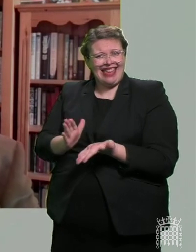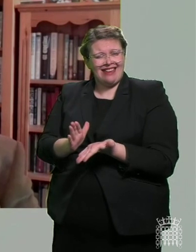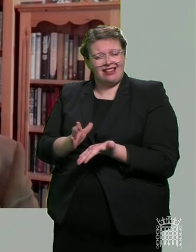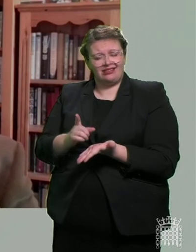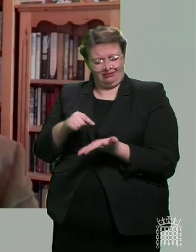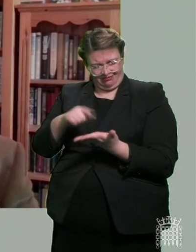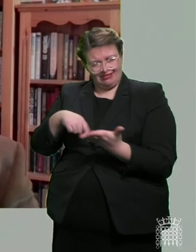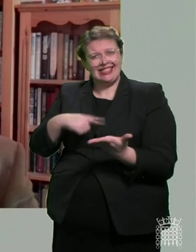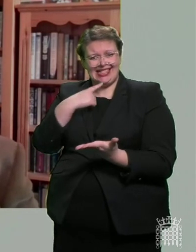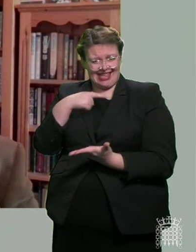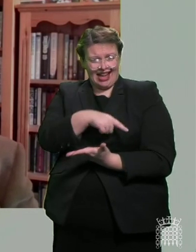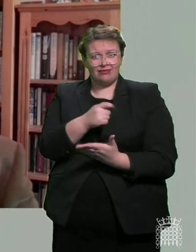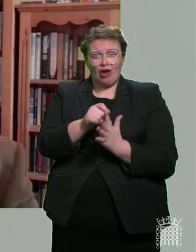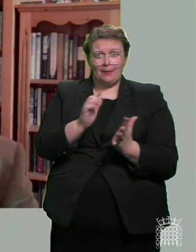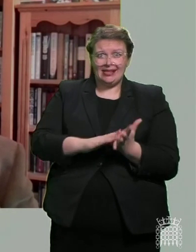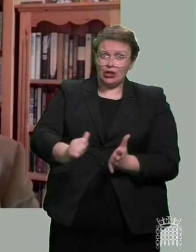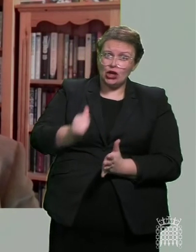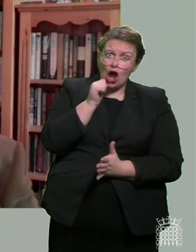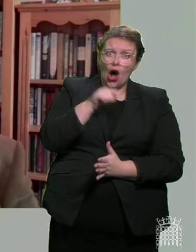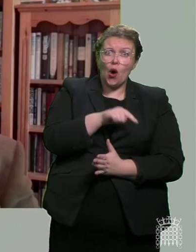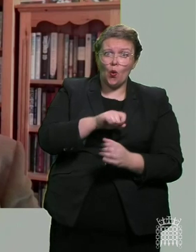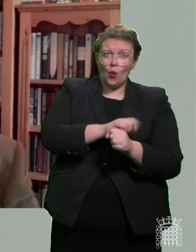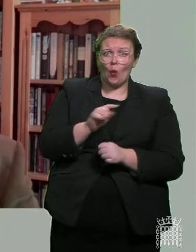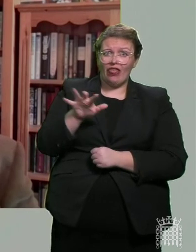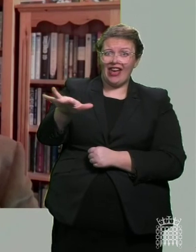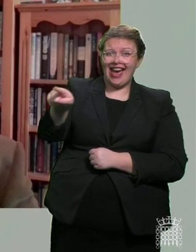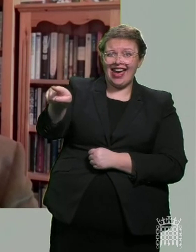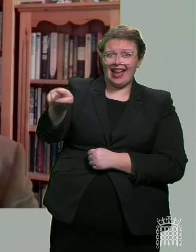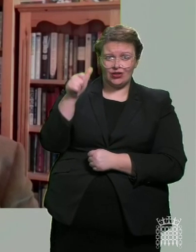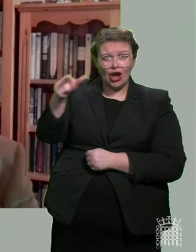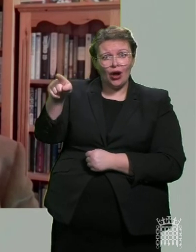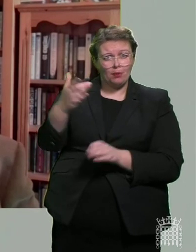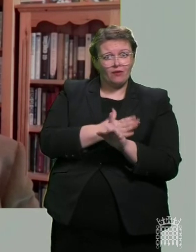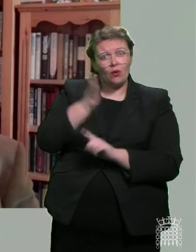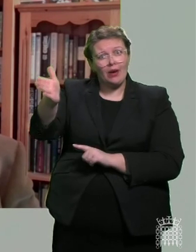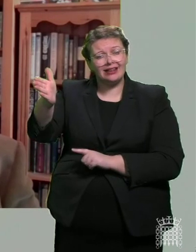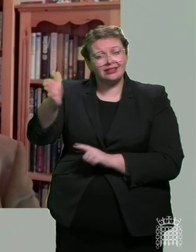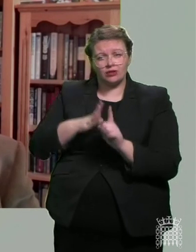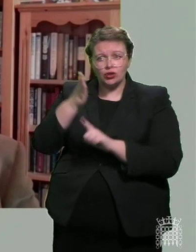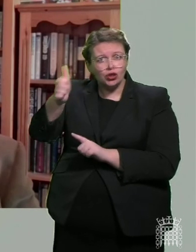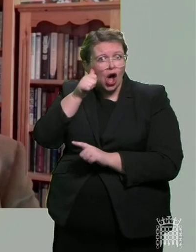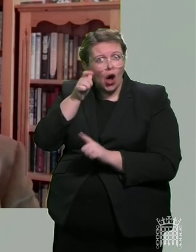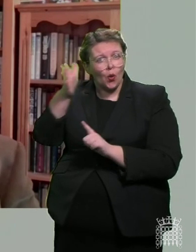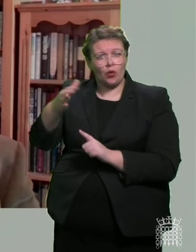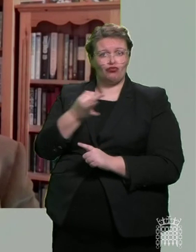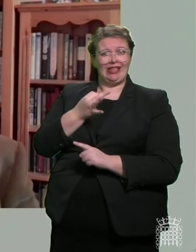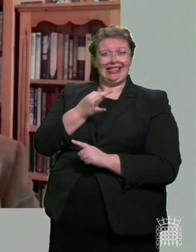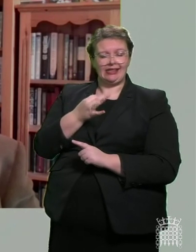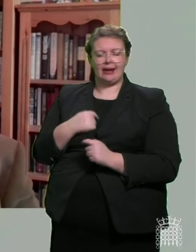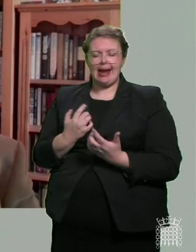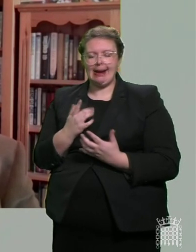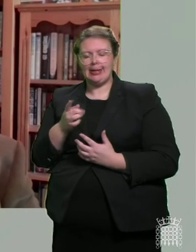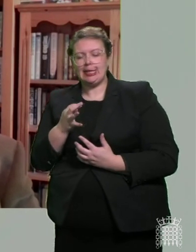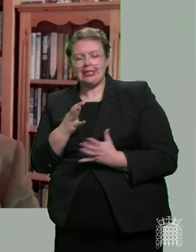He spends his nights worrying about the £52,000 bill that he now has to pay for fire safety repairs.